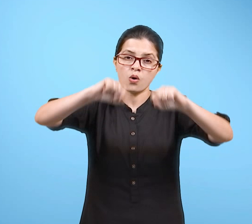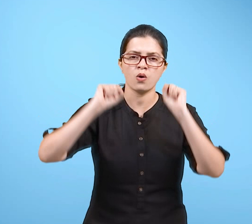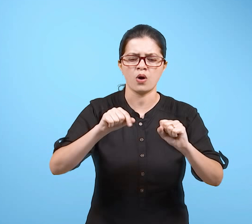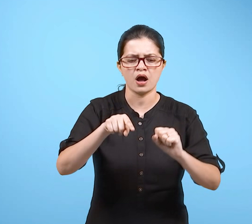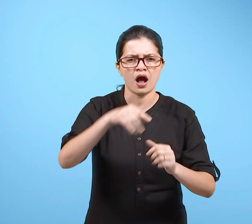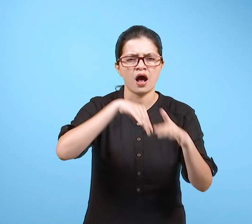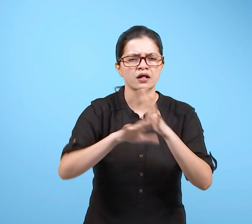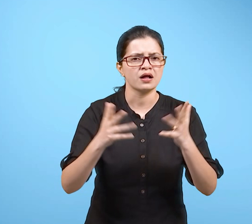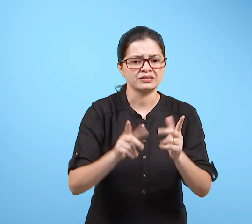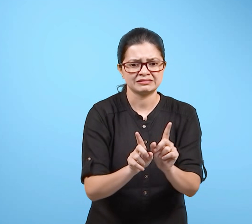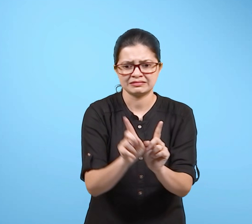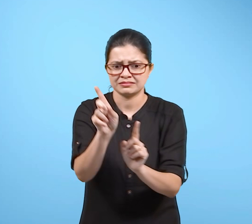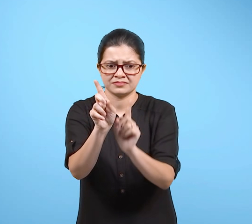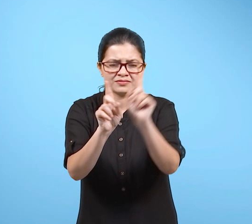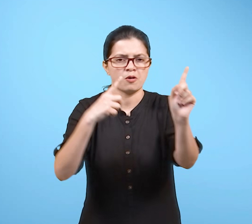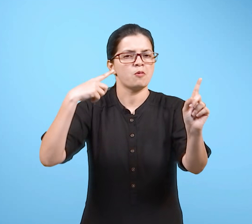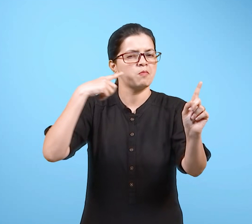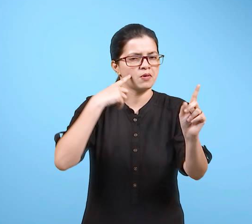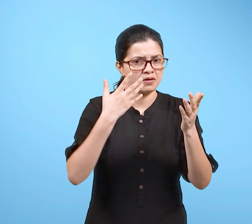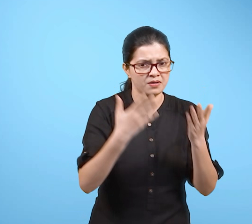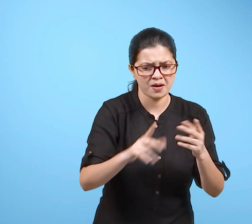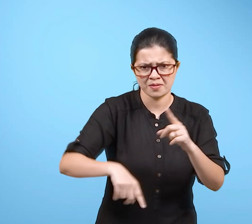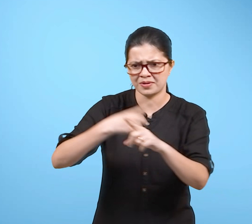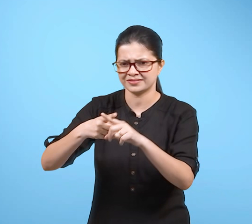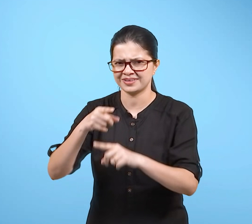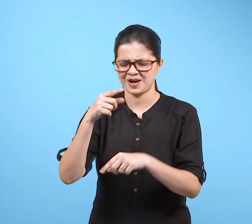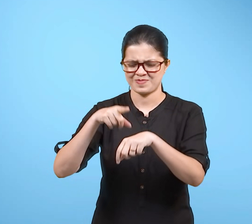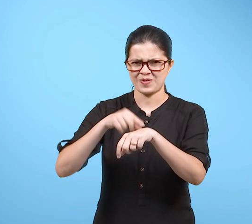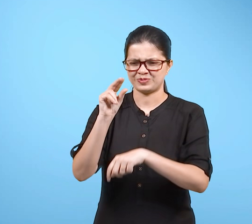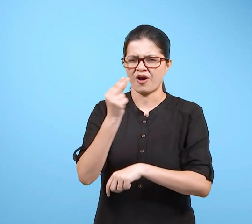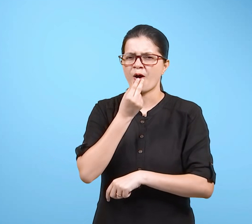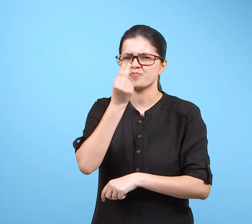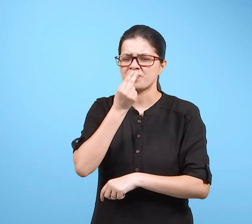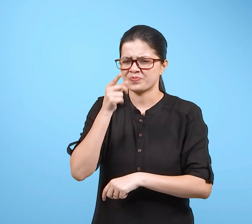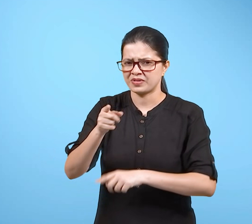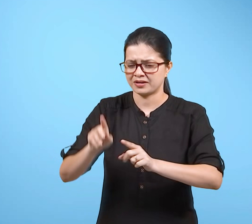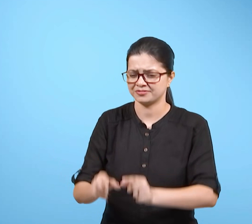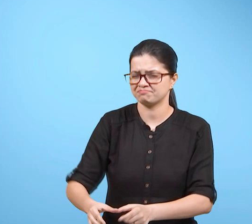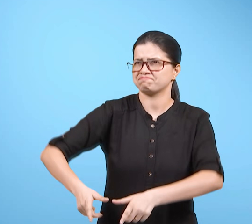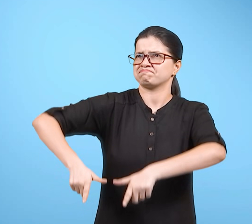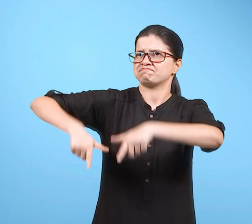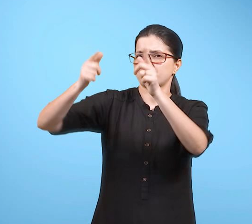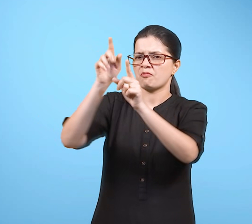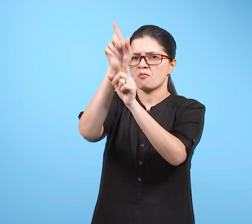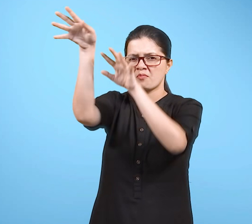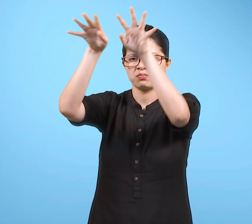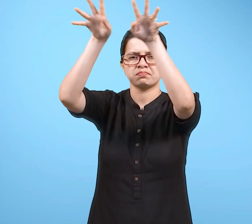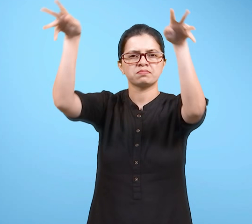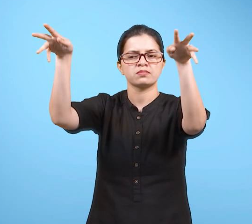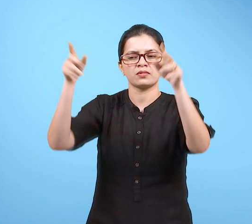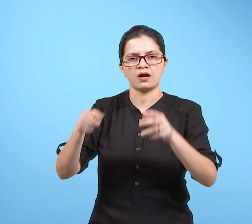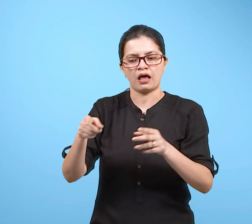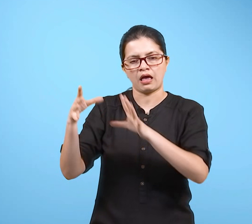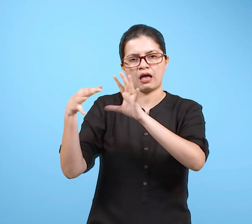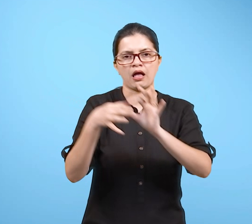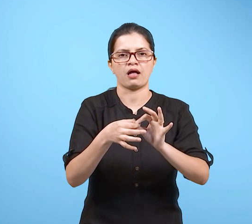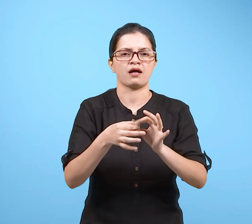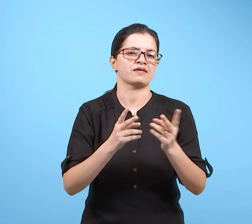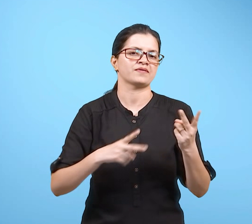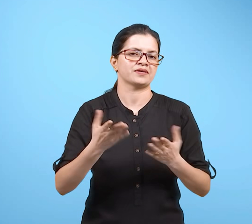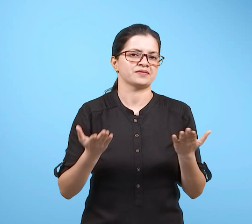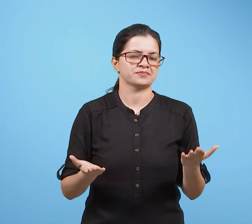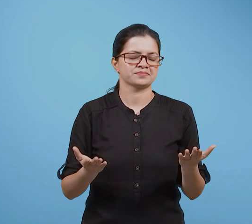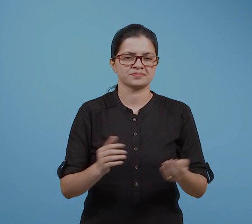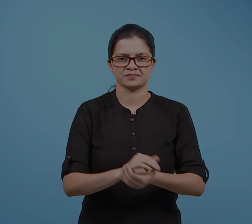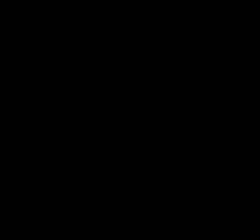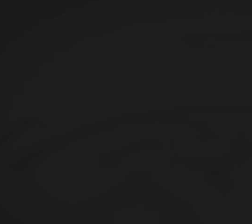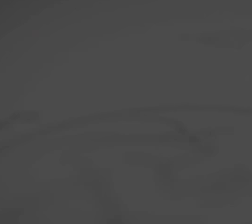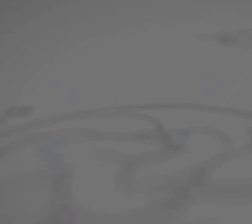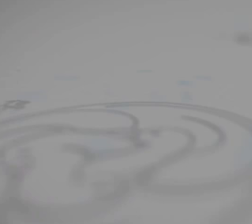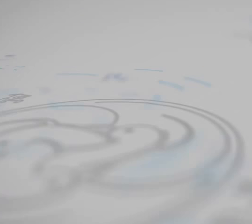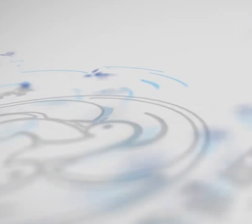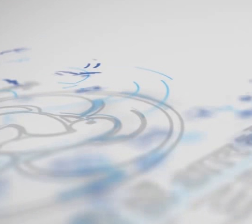date palms, etc.